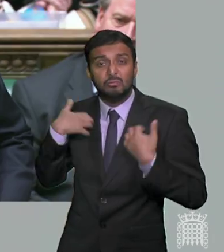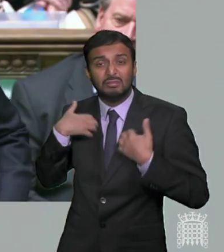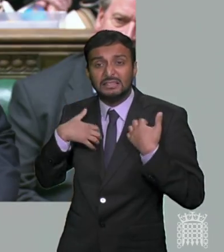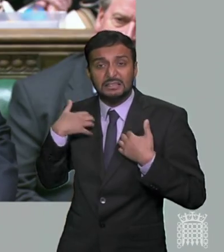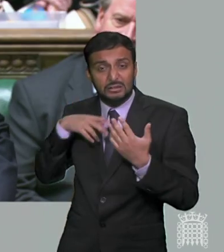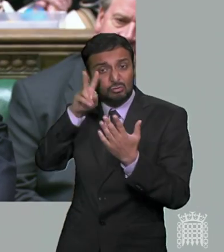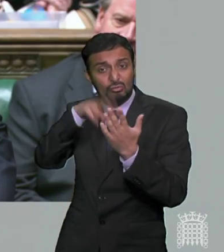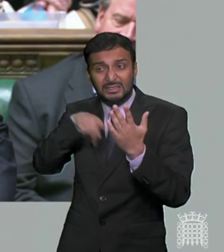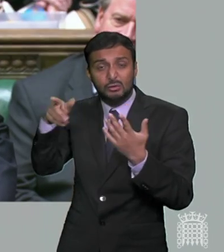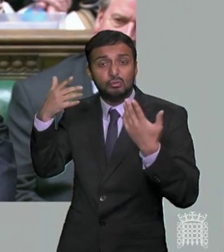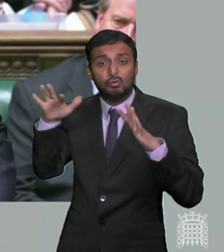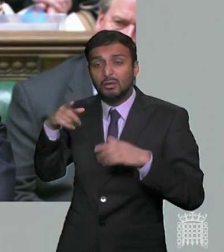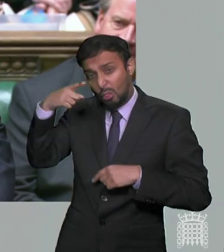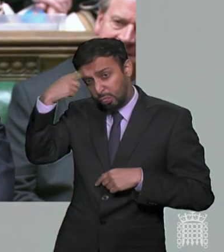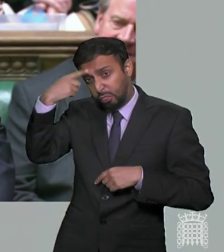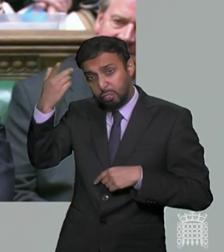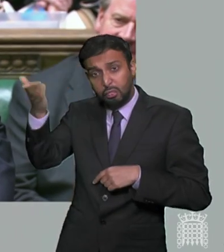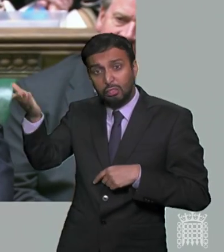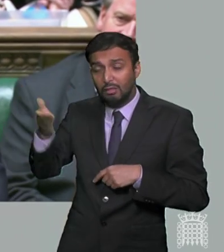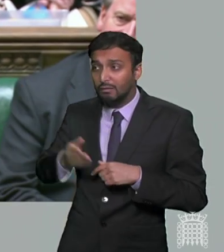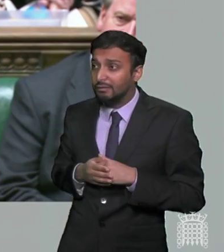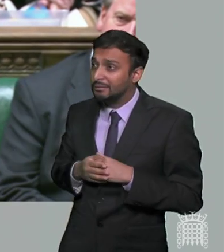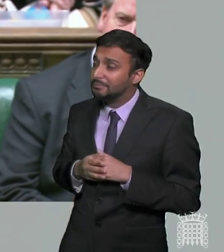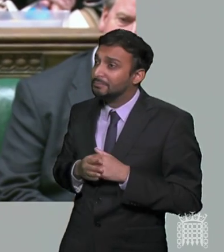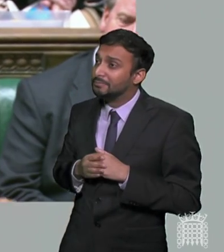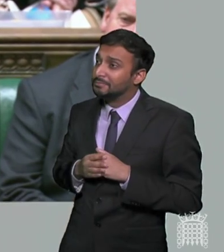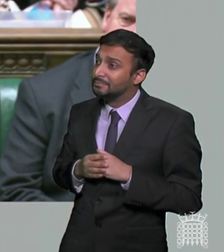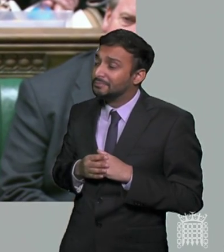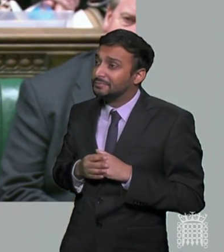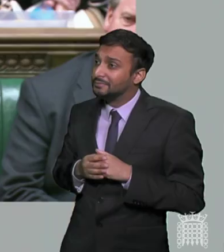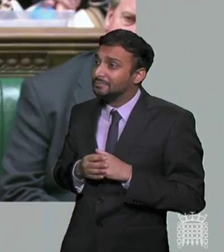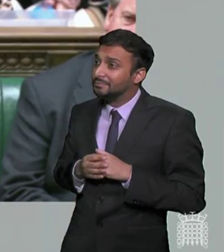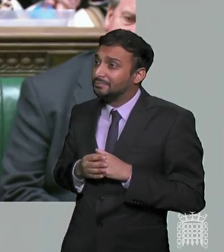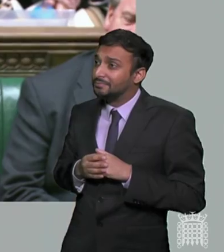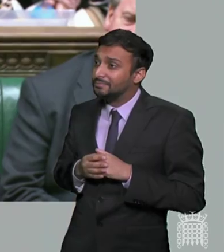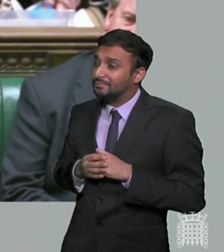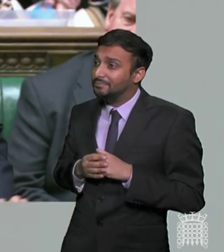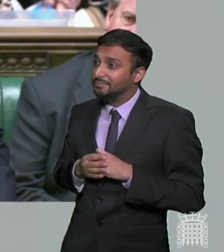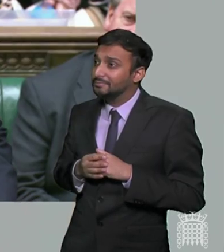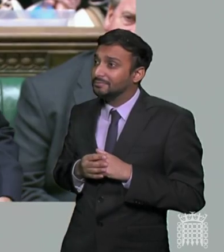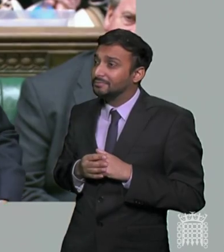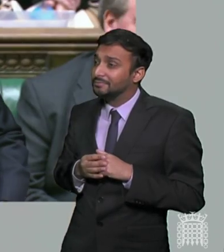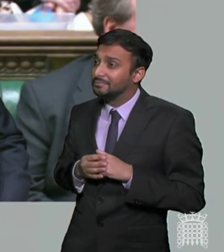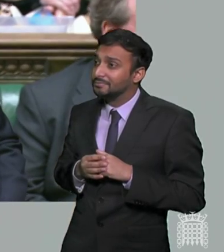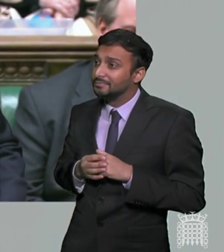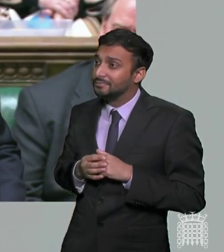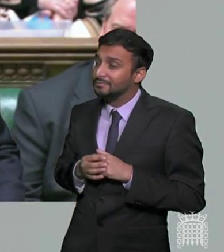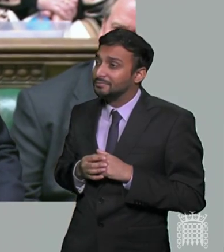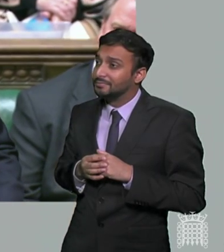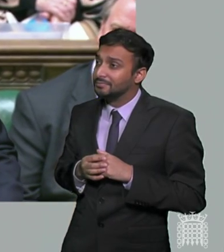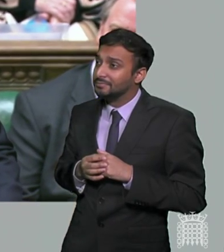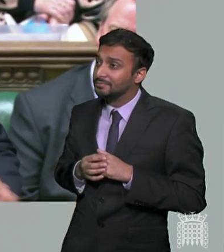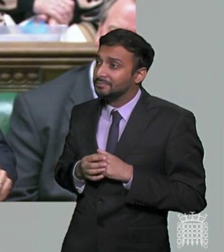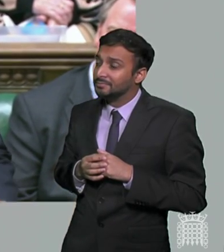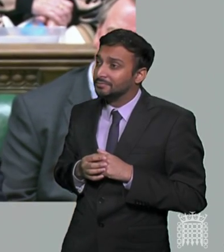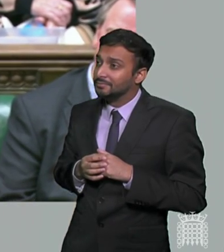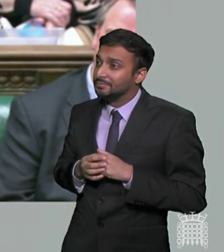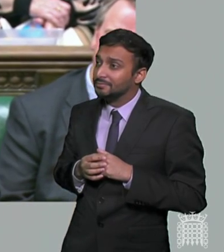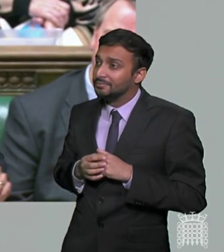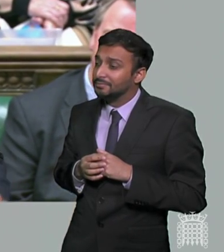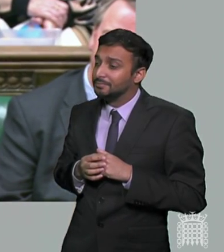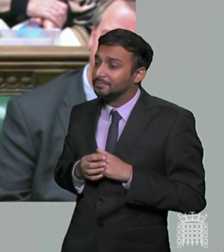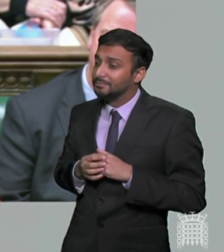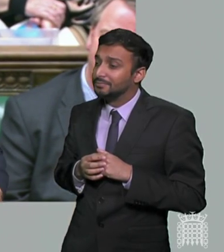He is an opportunist.